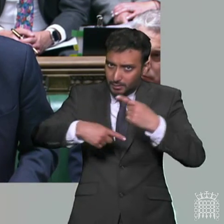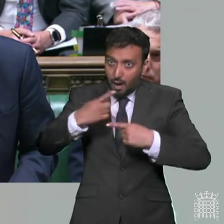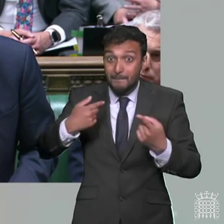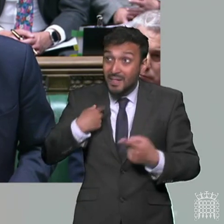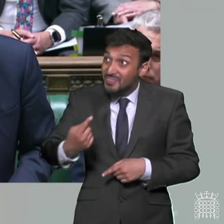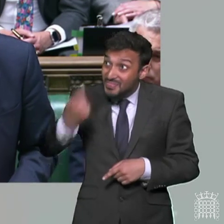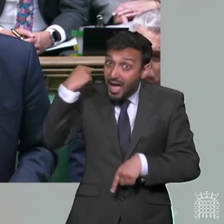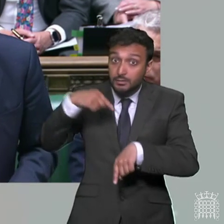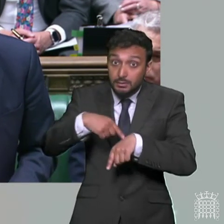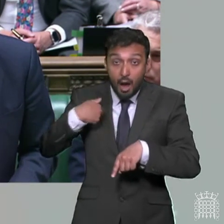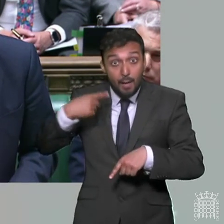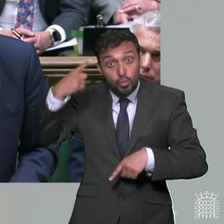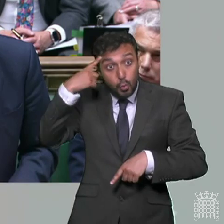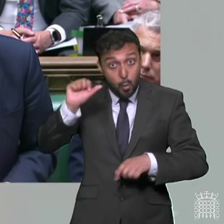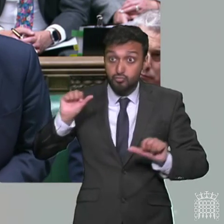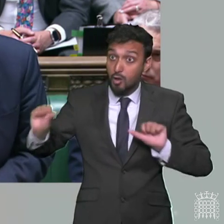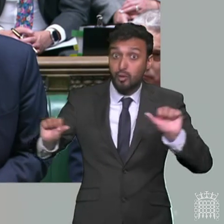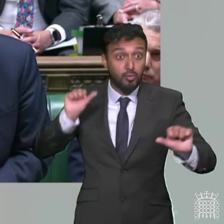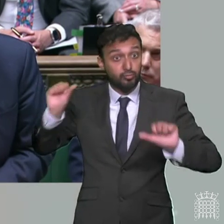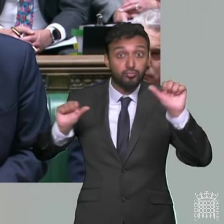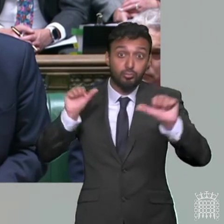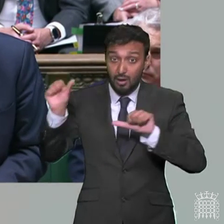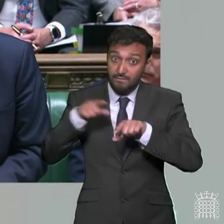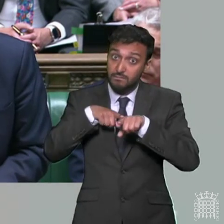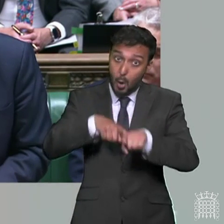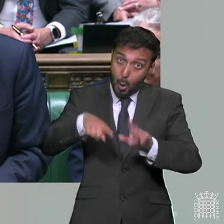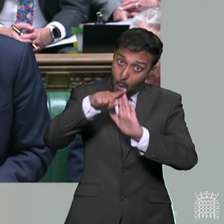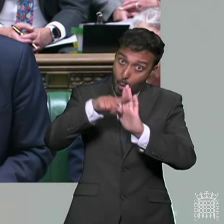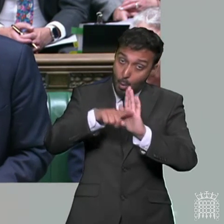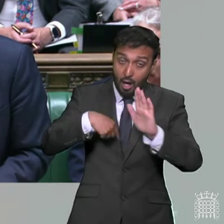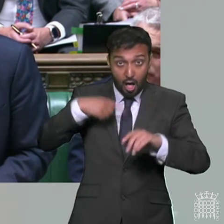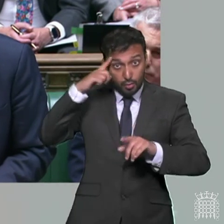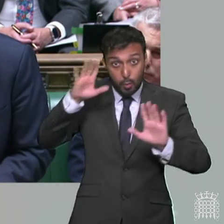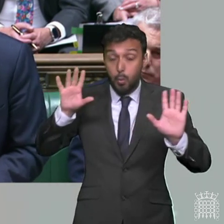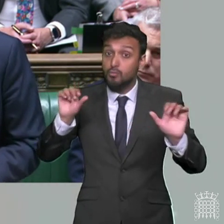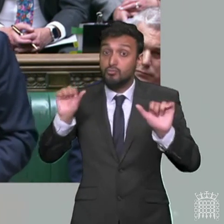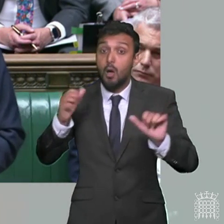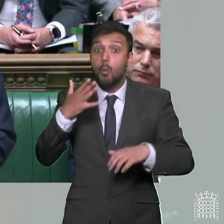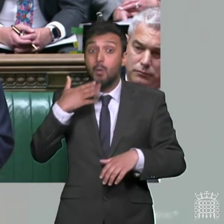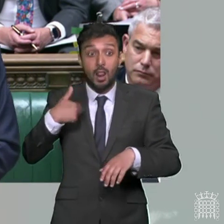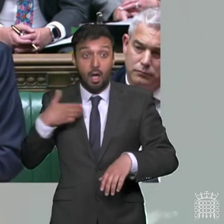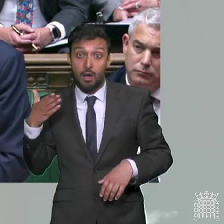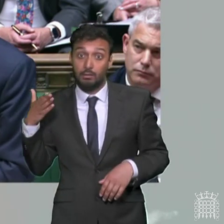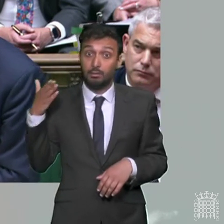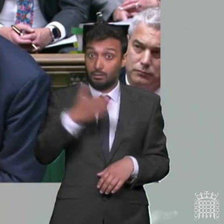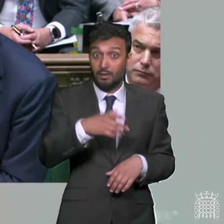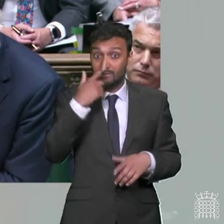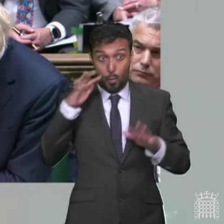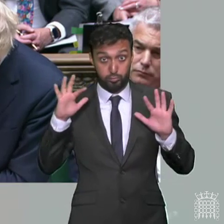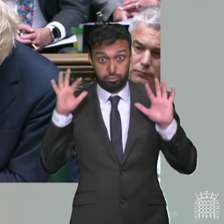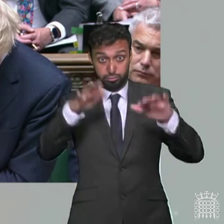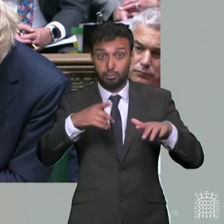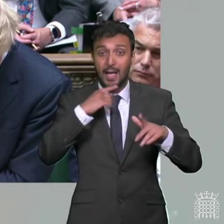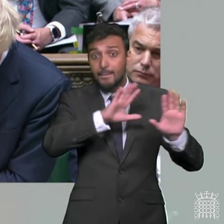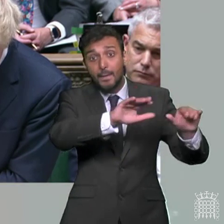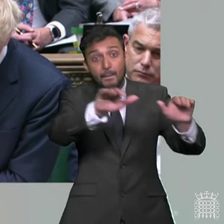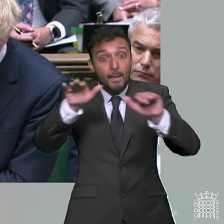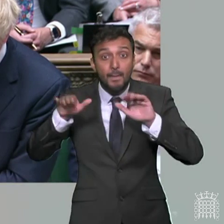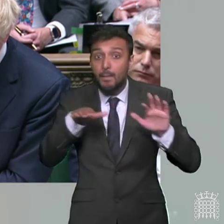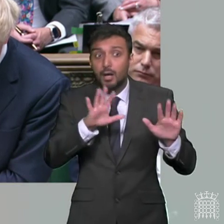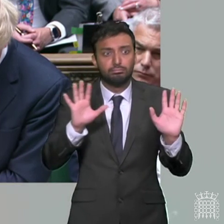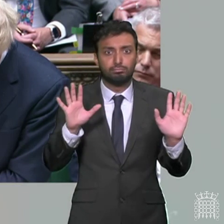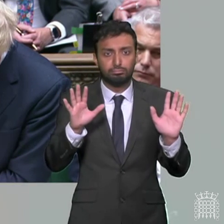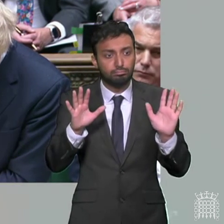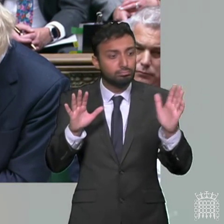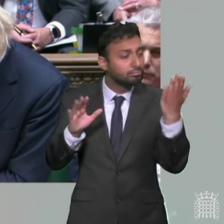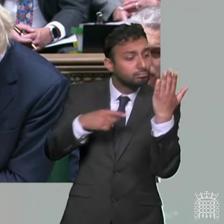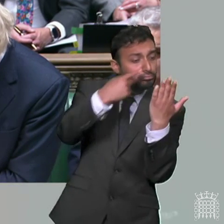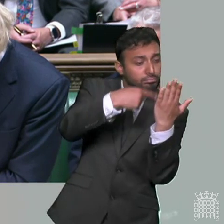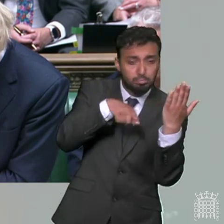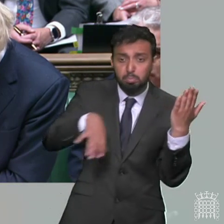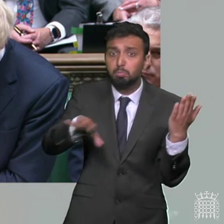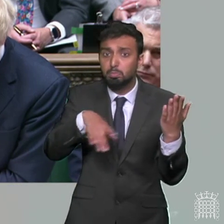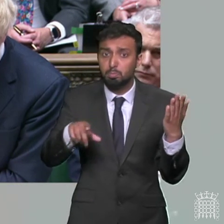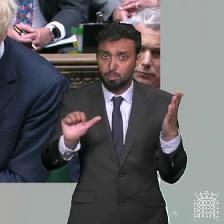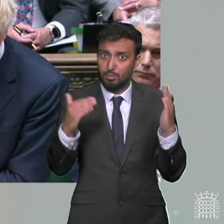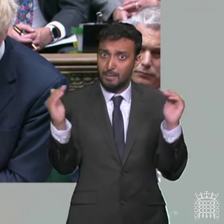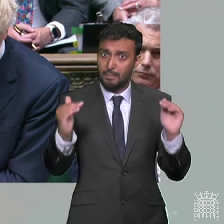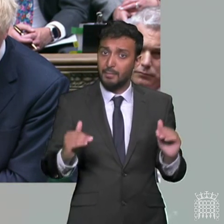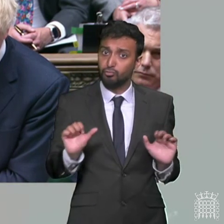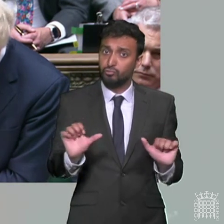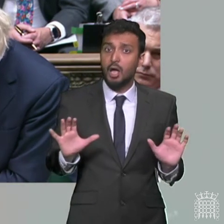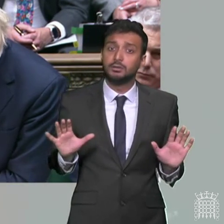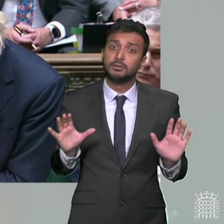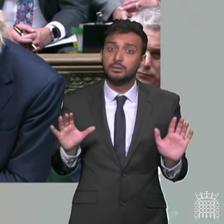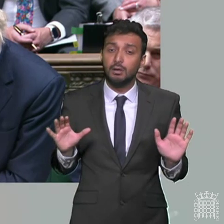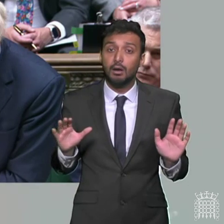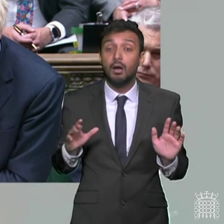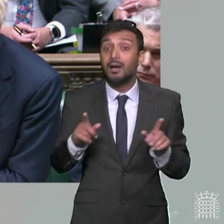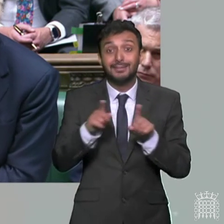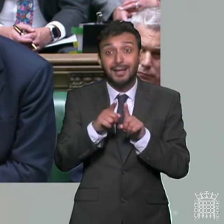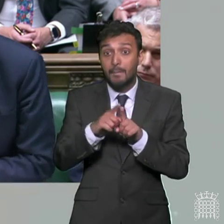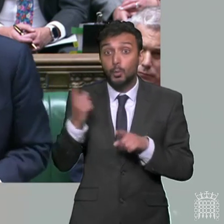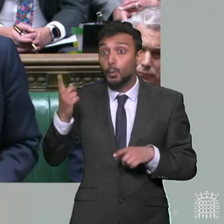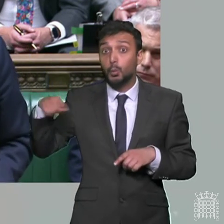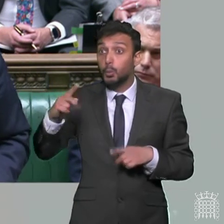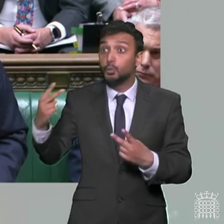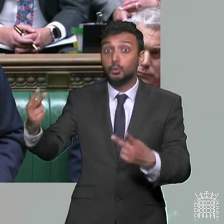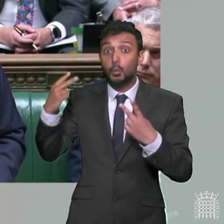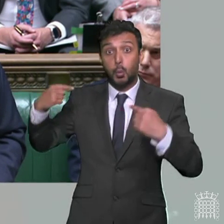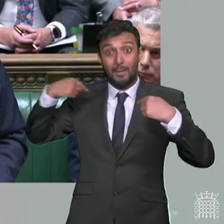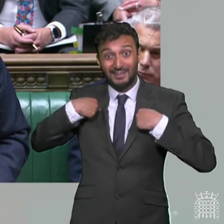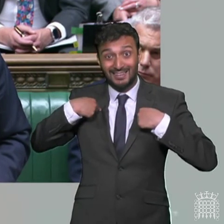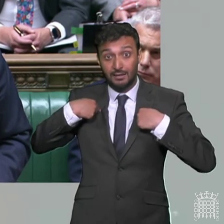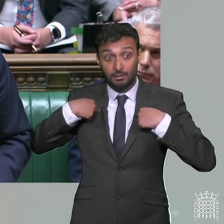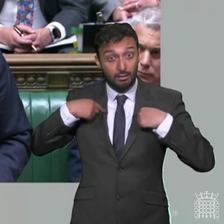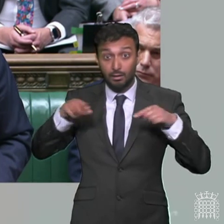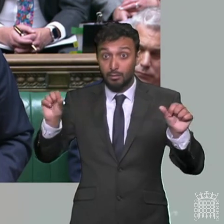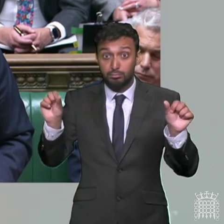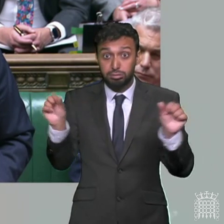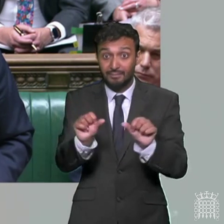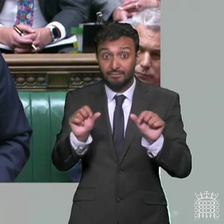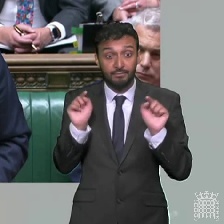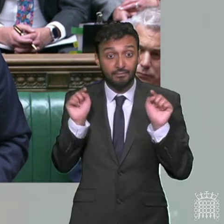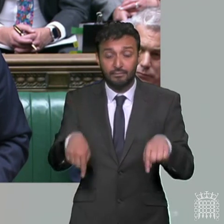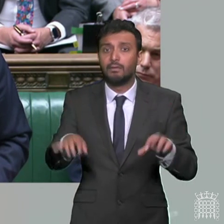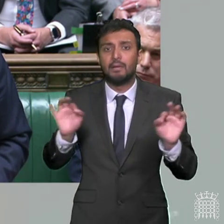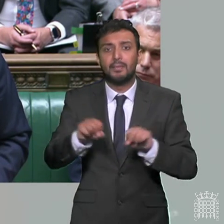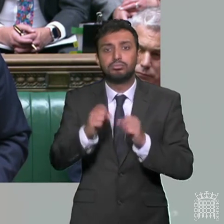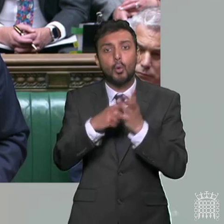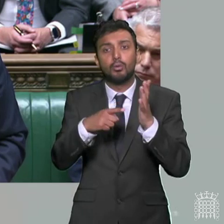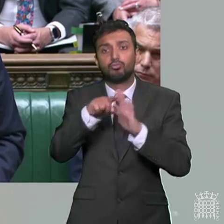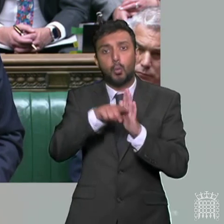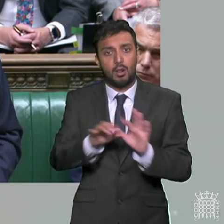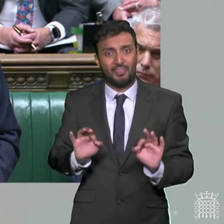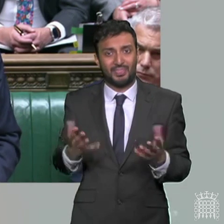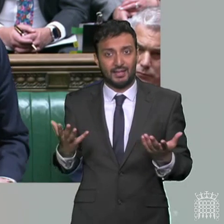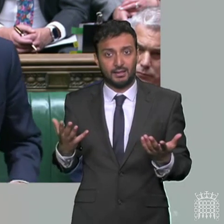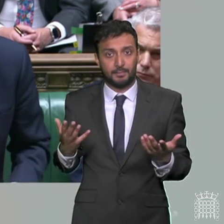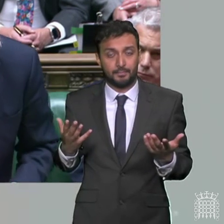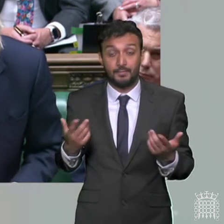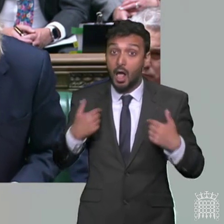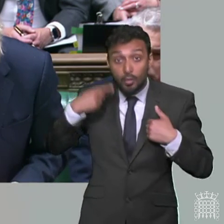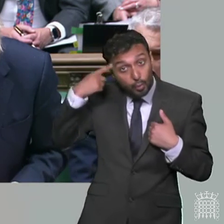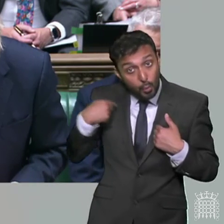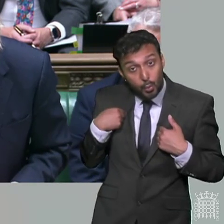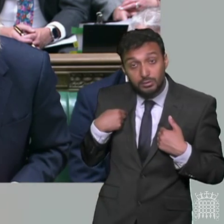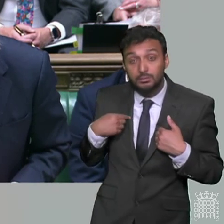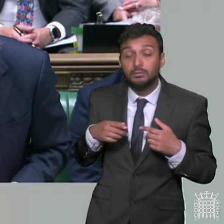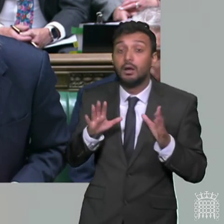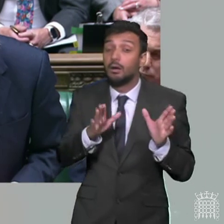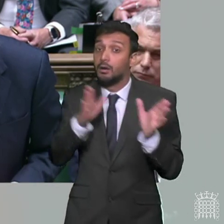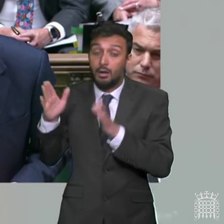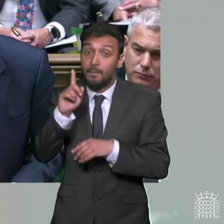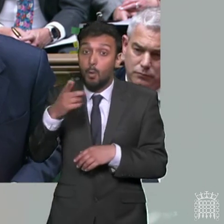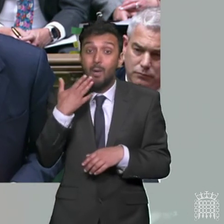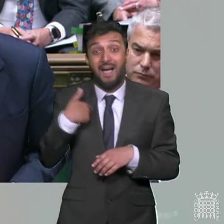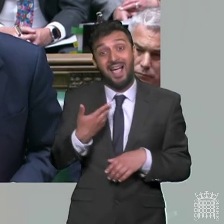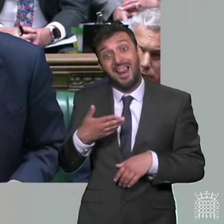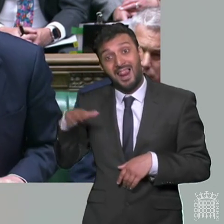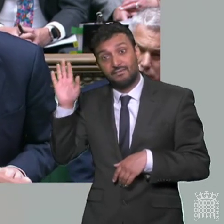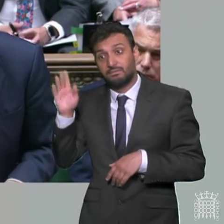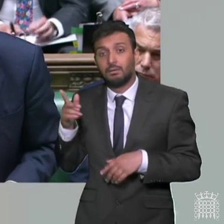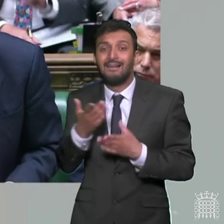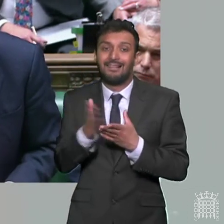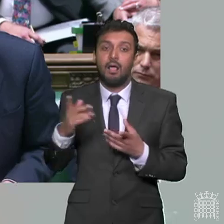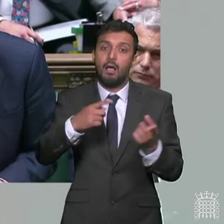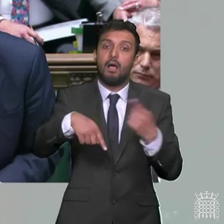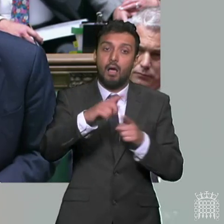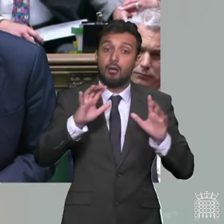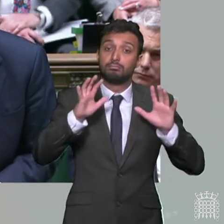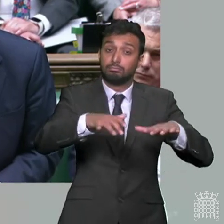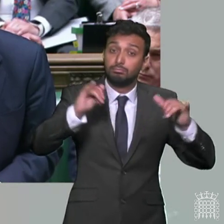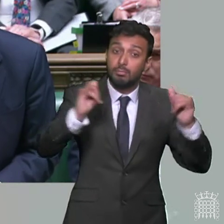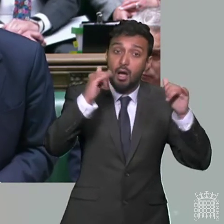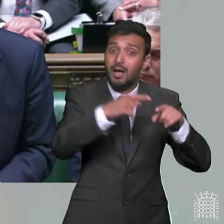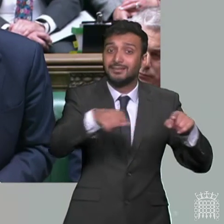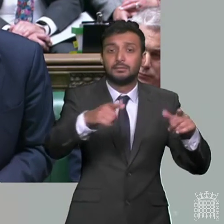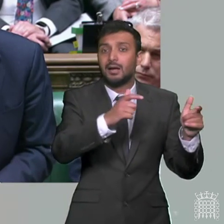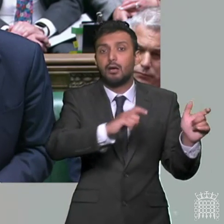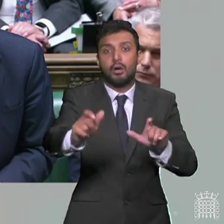It was certainly the case when I was present at gatherings to wish staff farewell—the House will note that my attendance at these moments, brief as it was, has not been found to be outside the rules—but clearly this was not the case for some of those gatherings after I had left, and at other gatherings when I was not